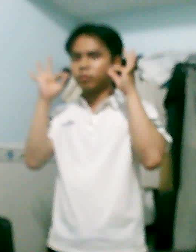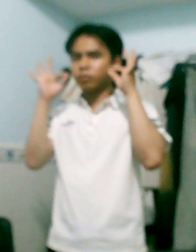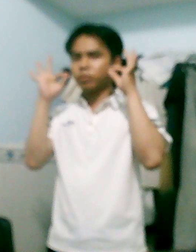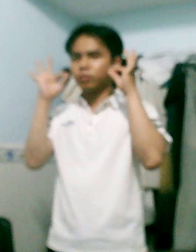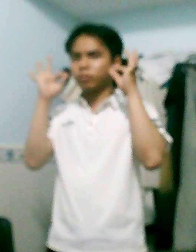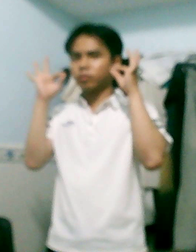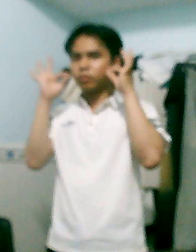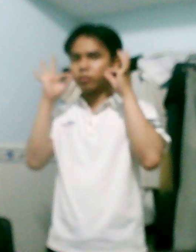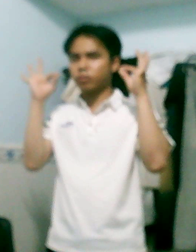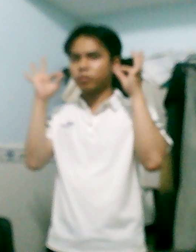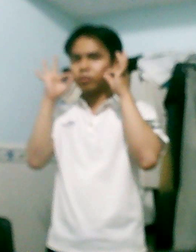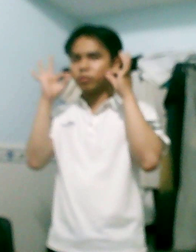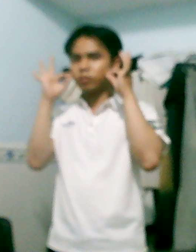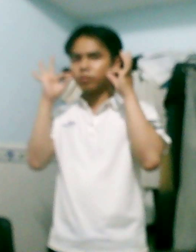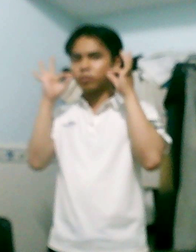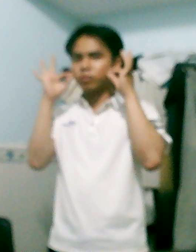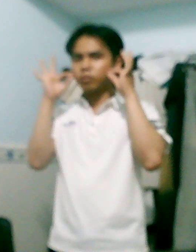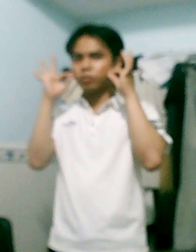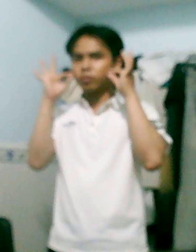meo